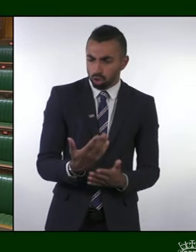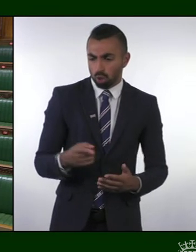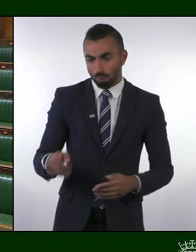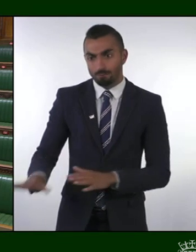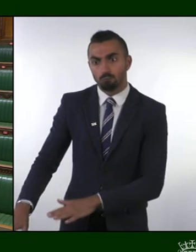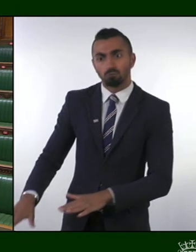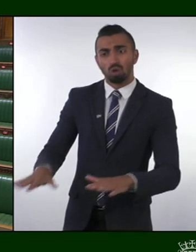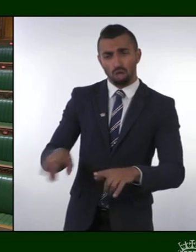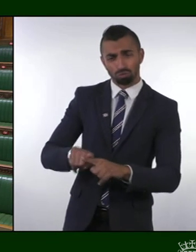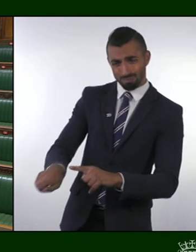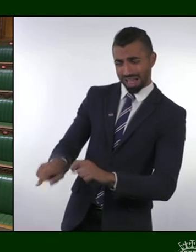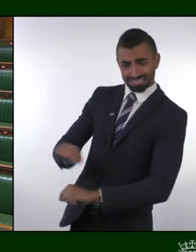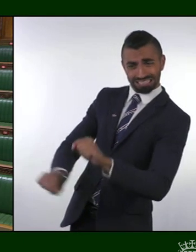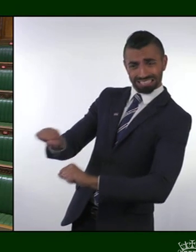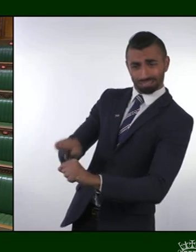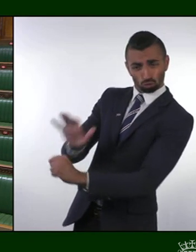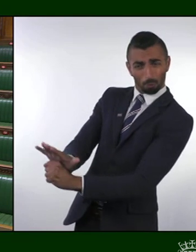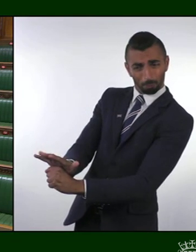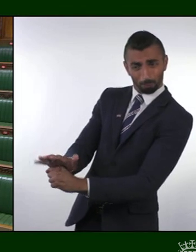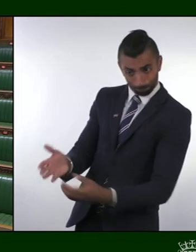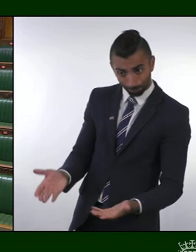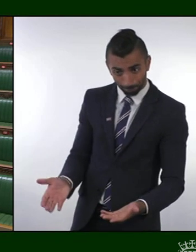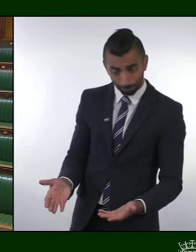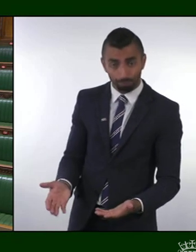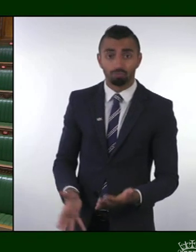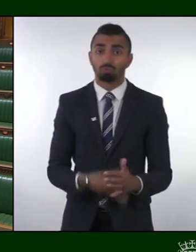My honourable Friend is absolutely right.